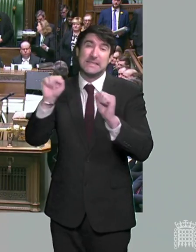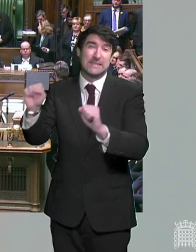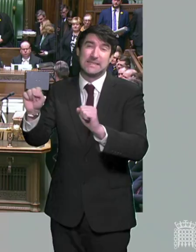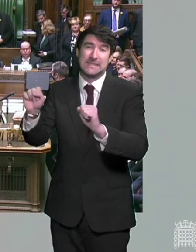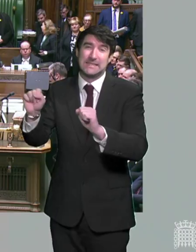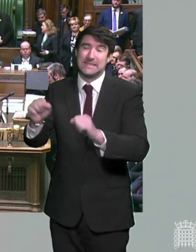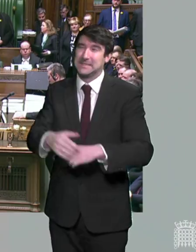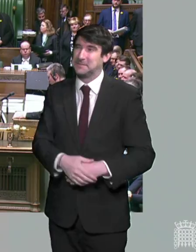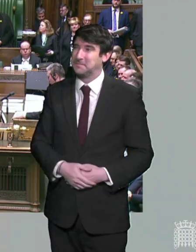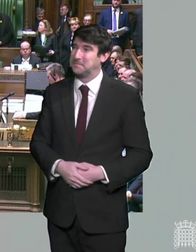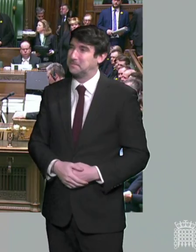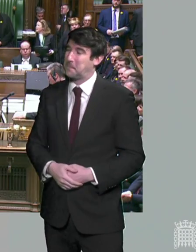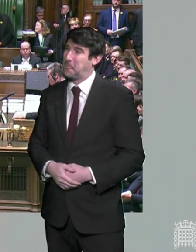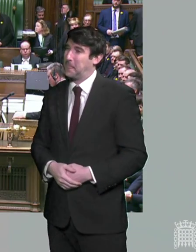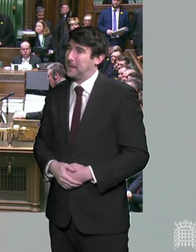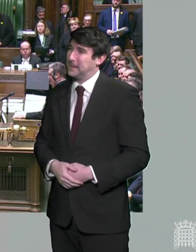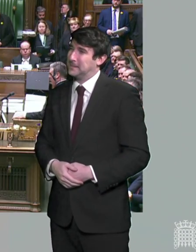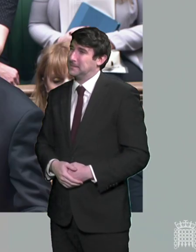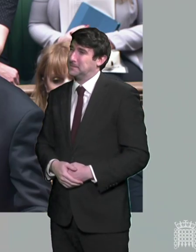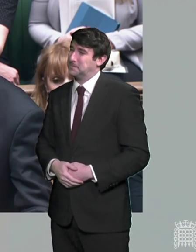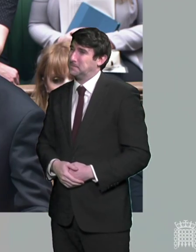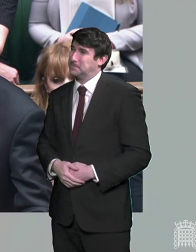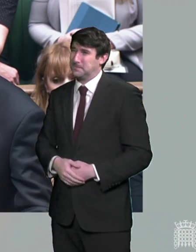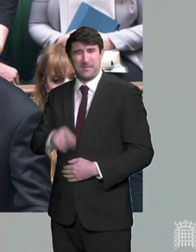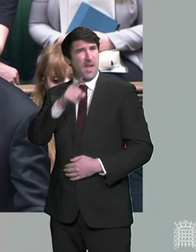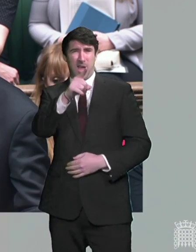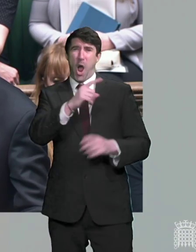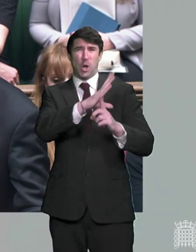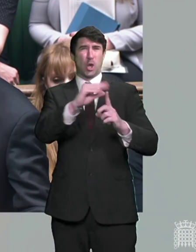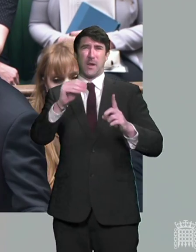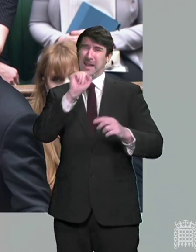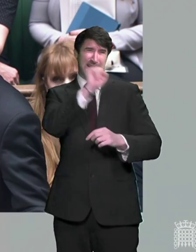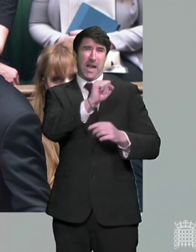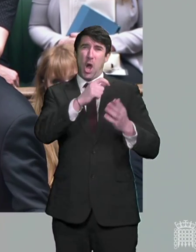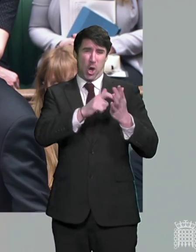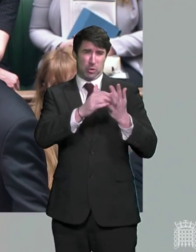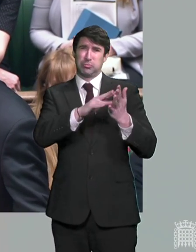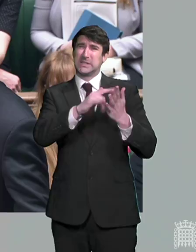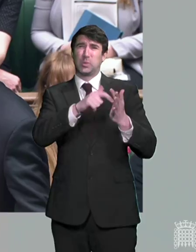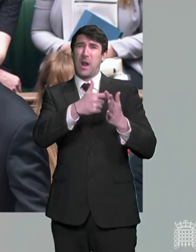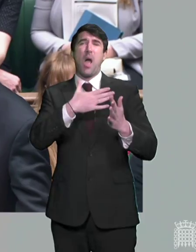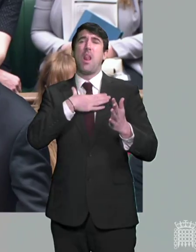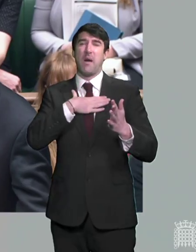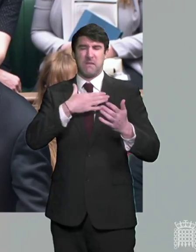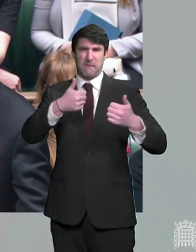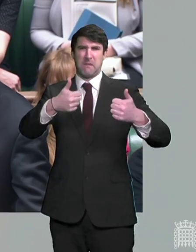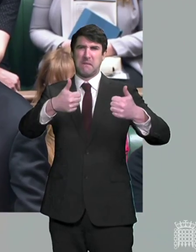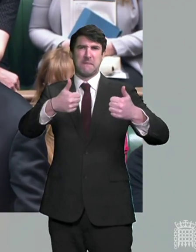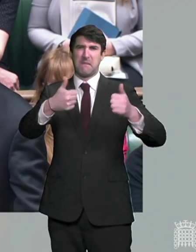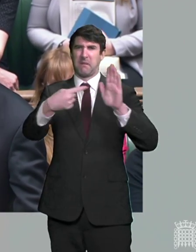The Prime Minister is never happier than when he is pretending that everything is fine or blaming someone else—and didn’t we just see it there?